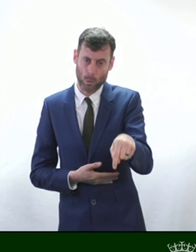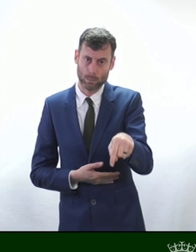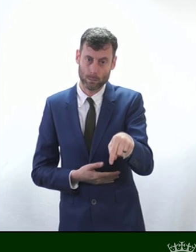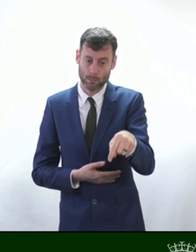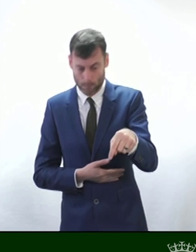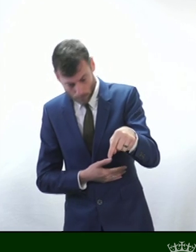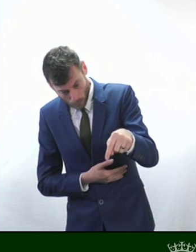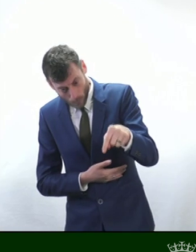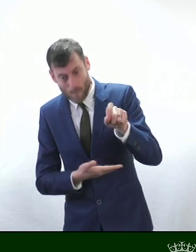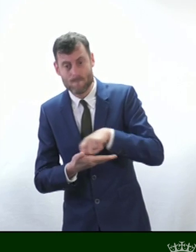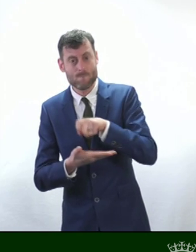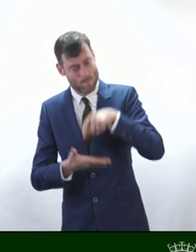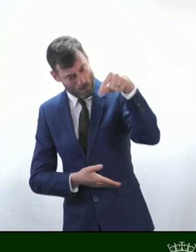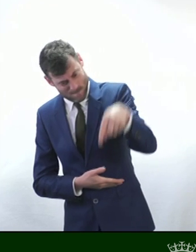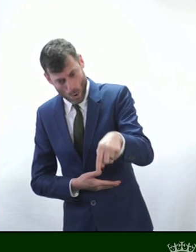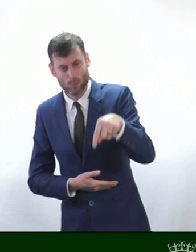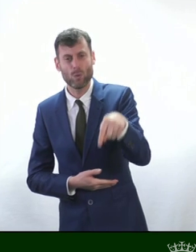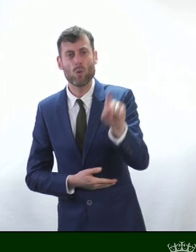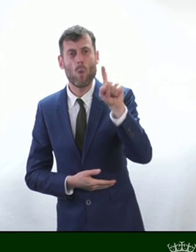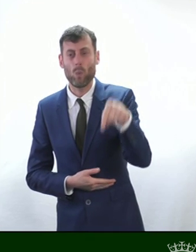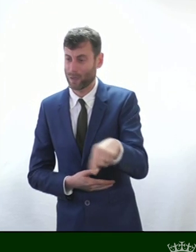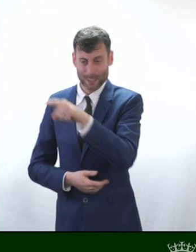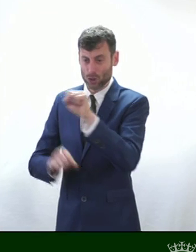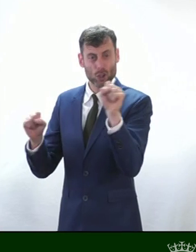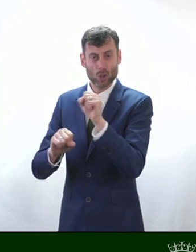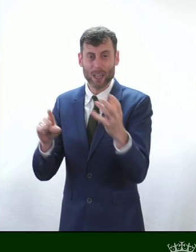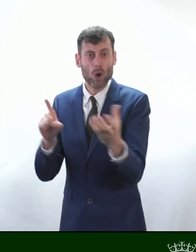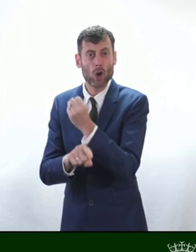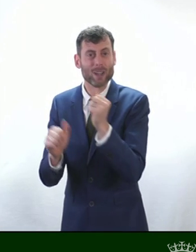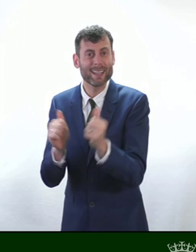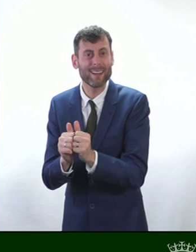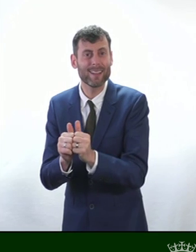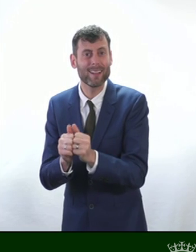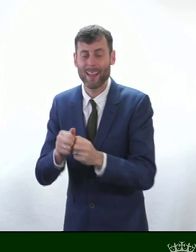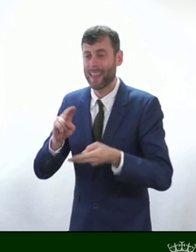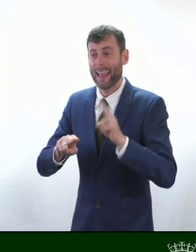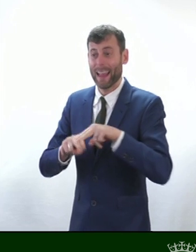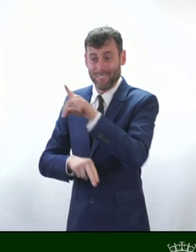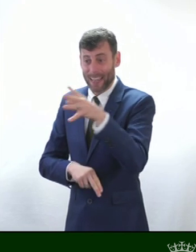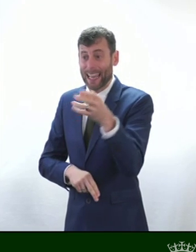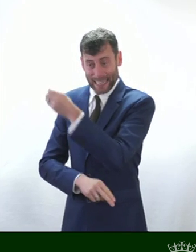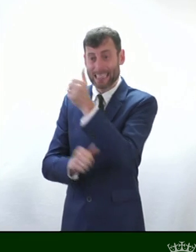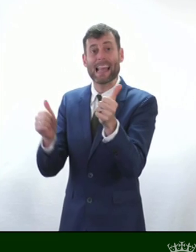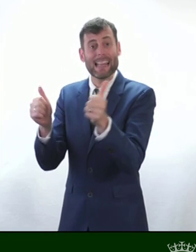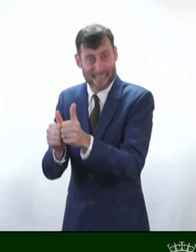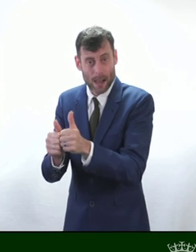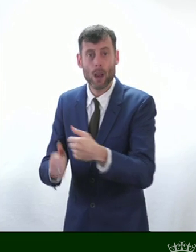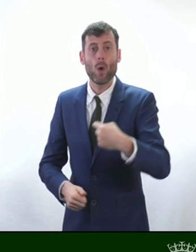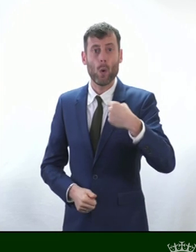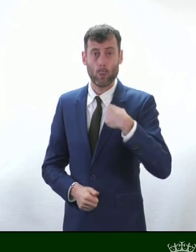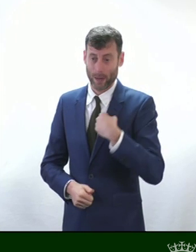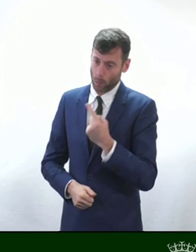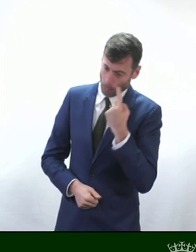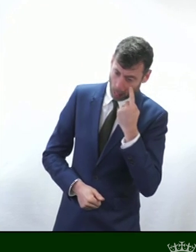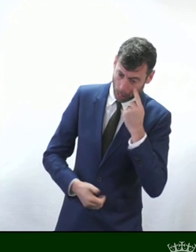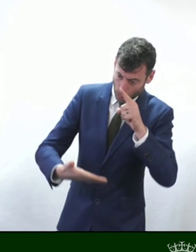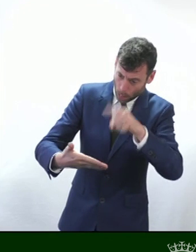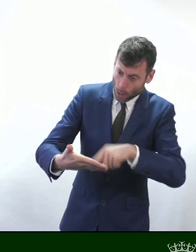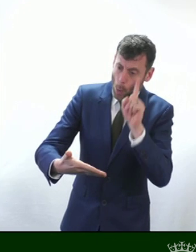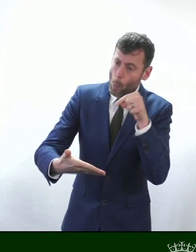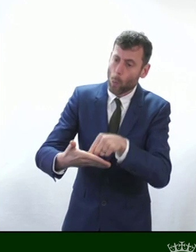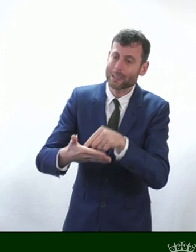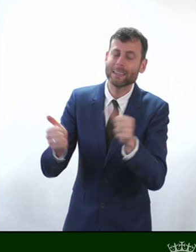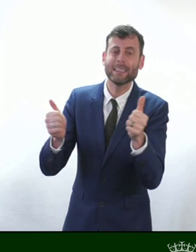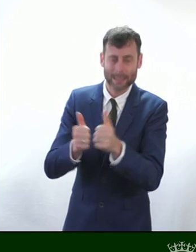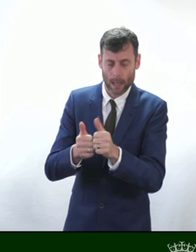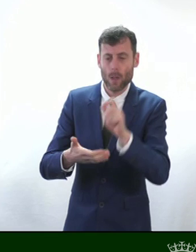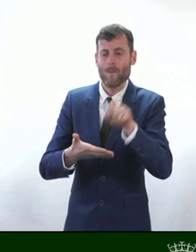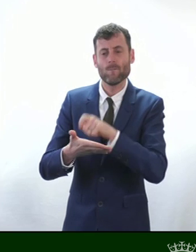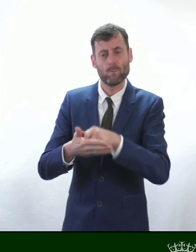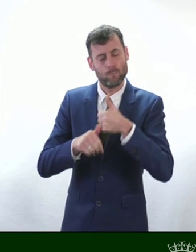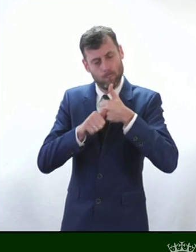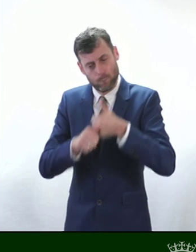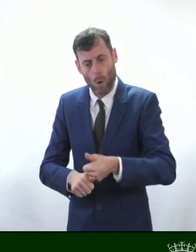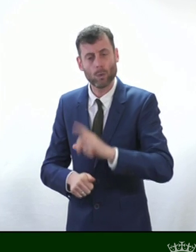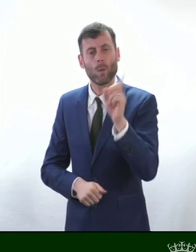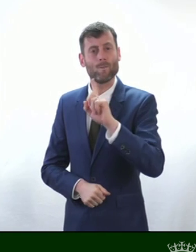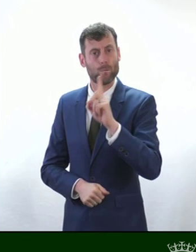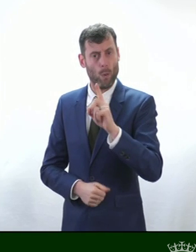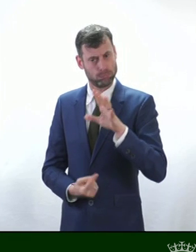I can say this: if there is a deal—and I hope there is a deal—my party will vote in the national interest, not on party political lines, as he is doing.